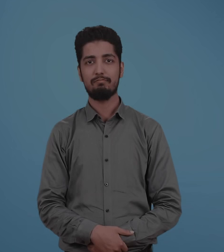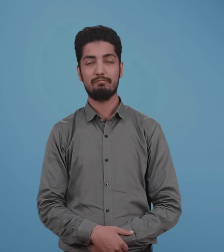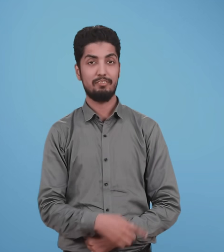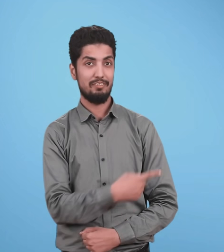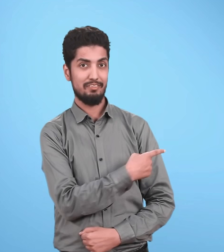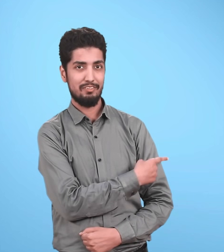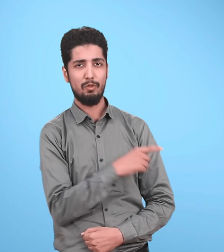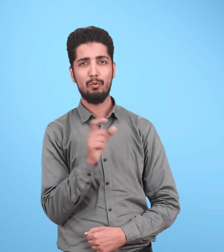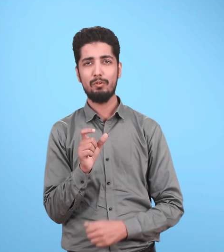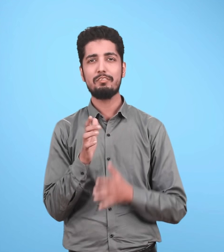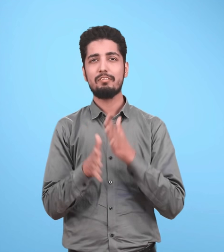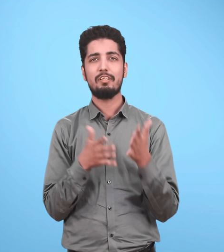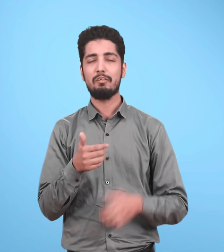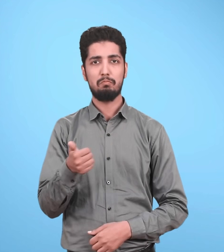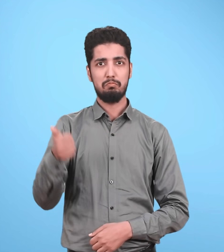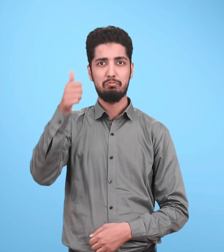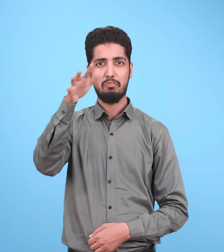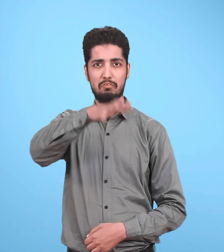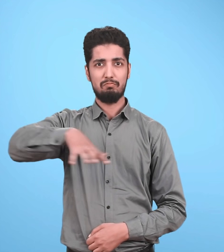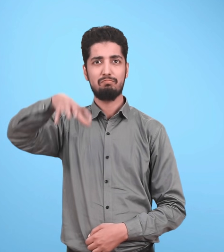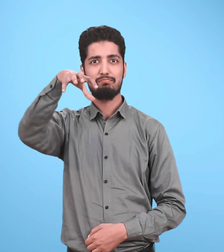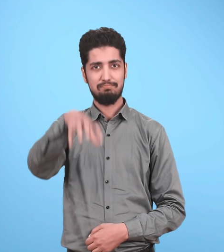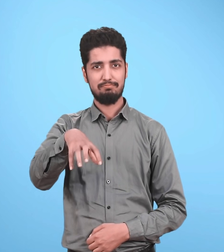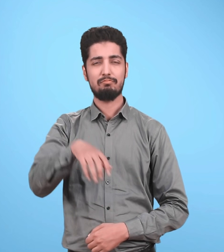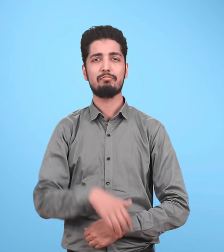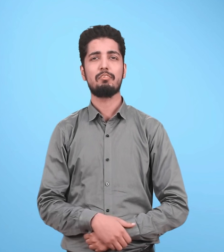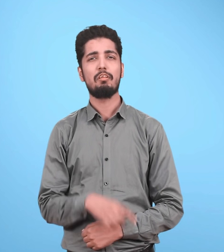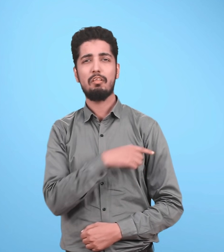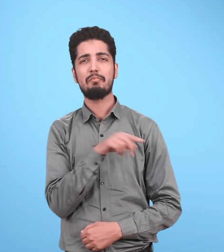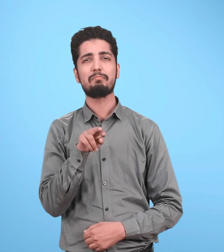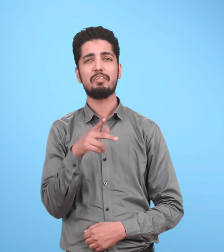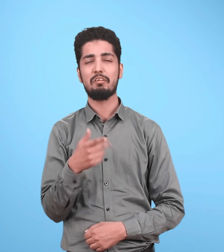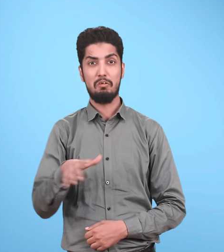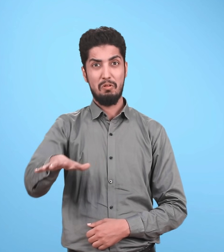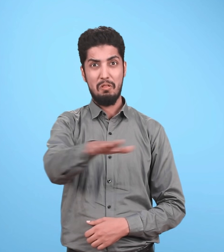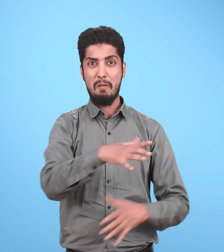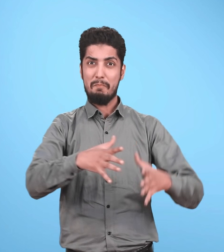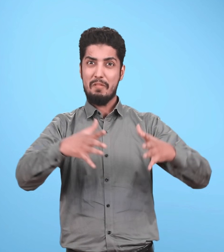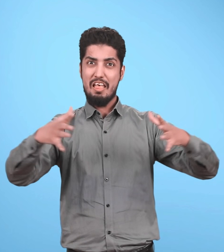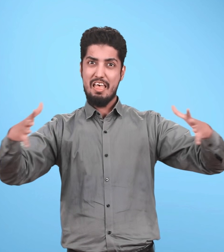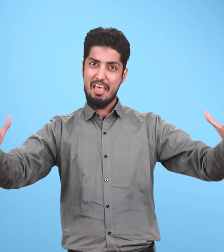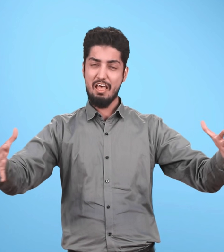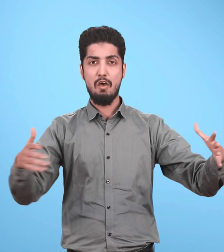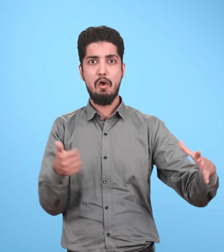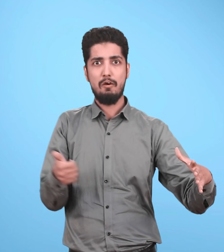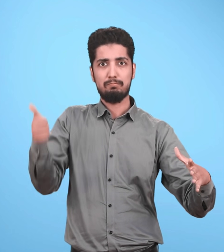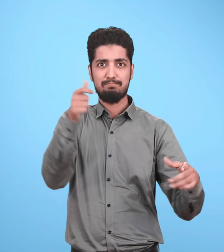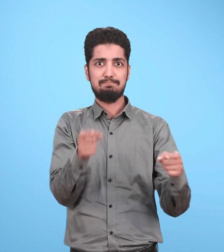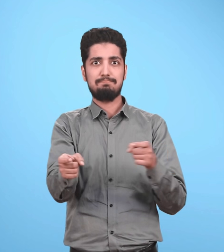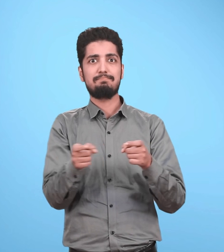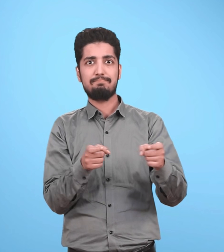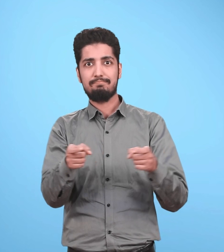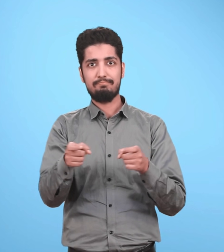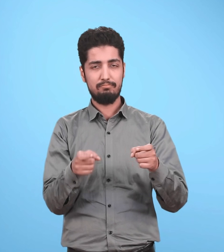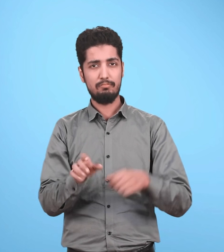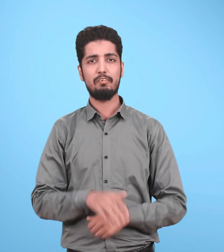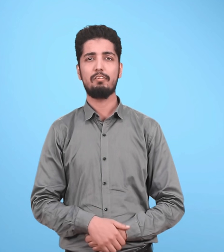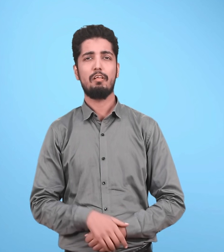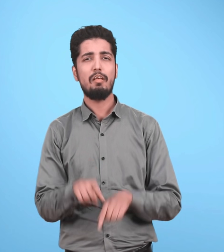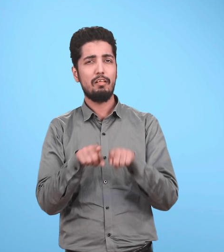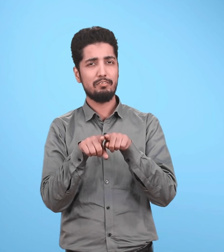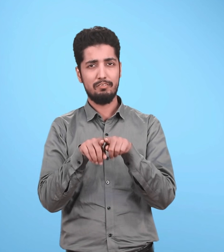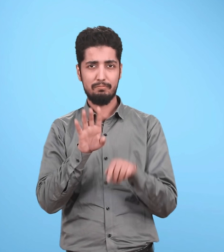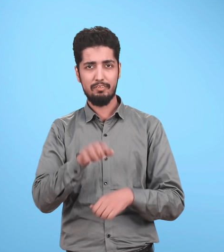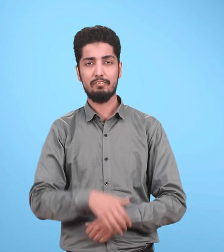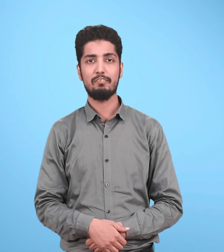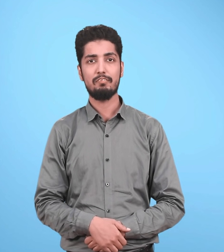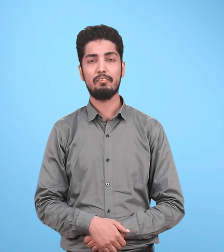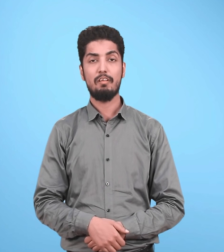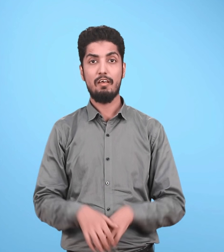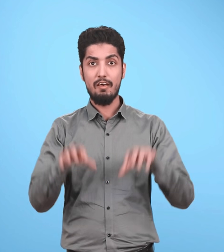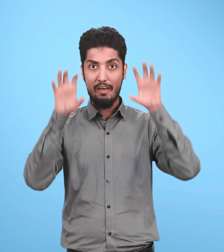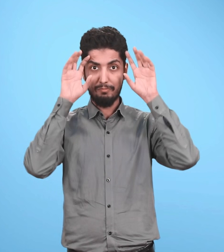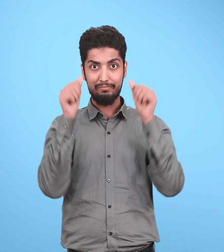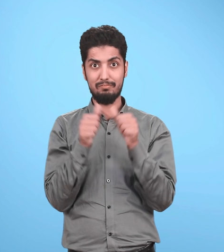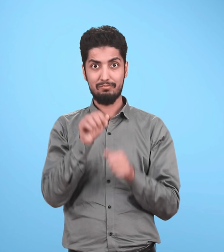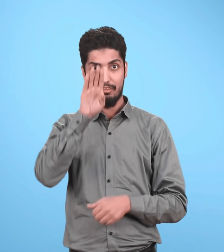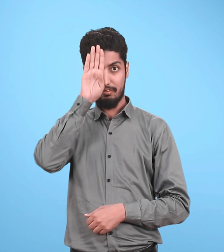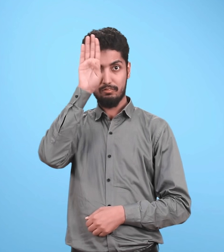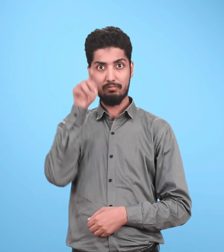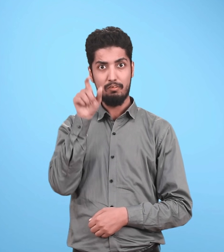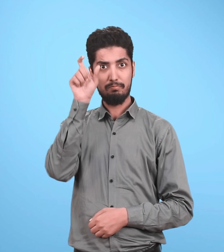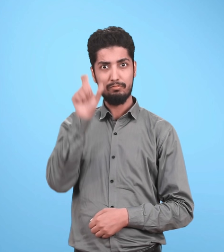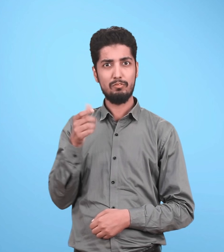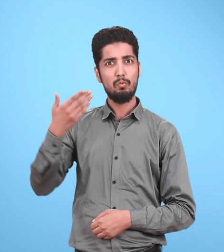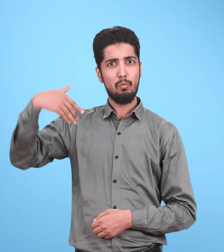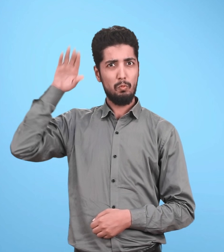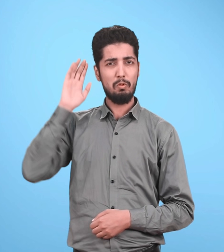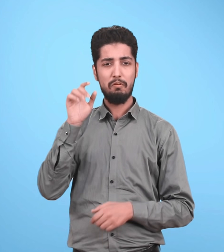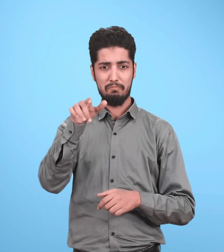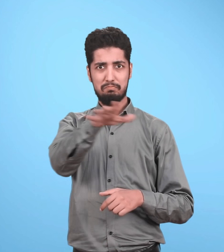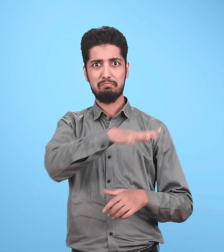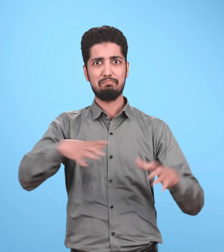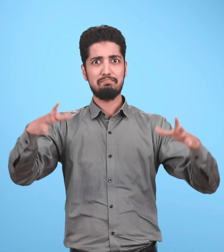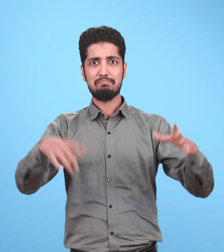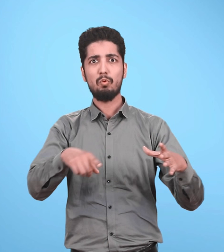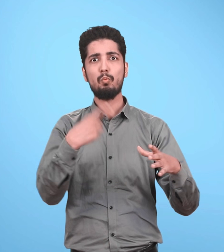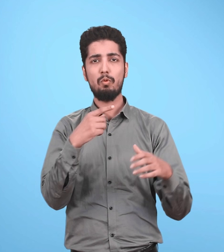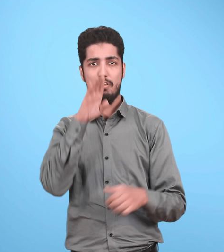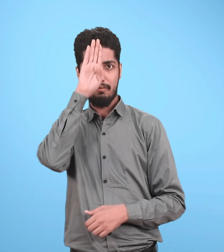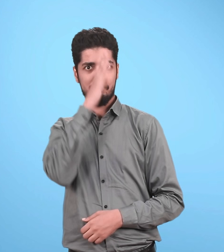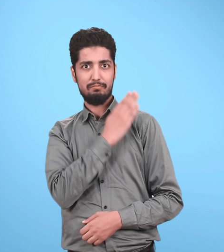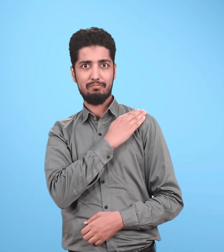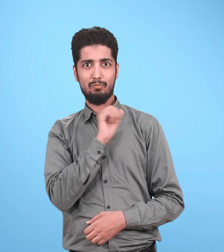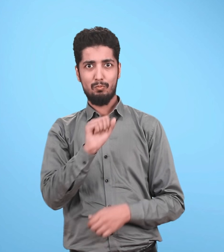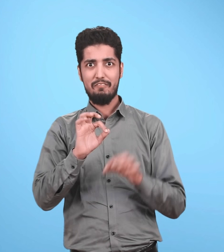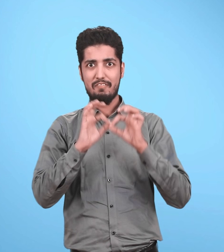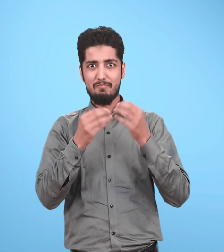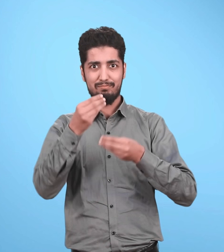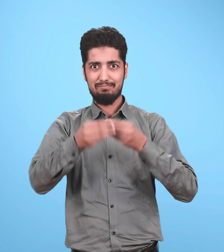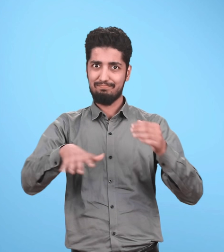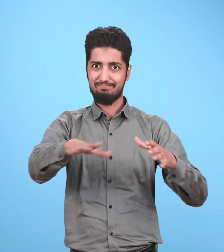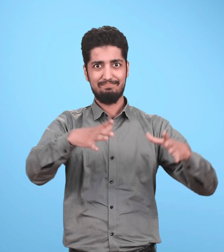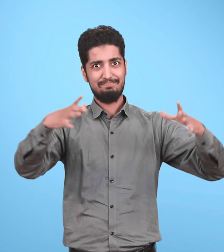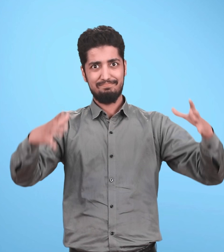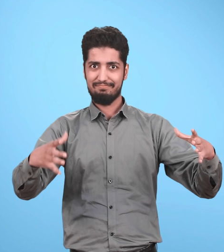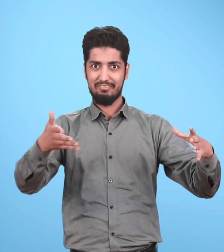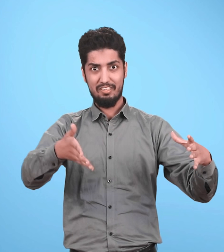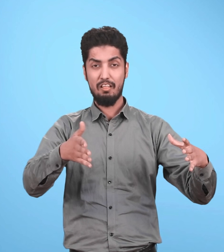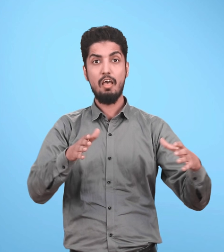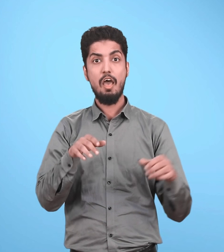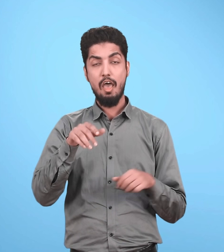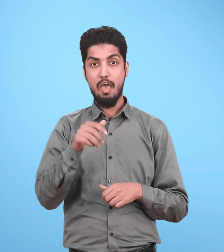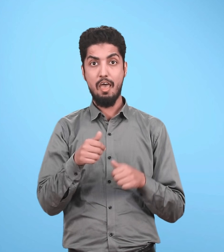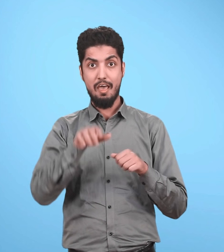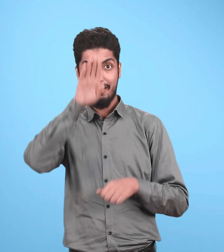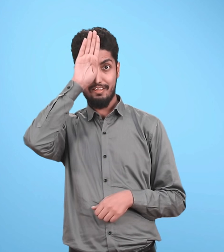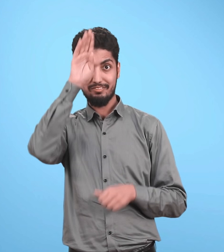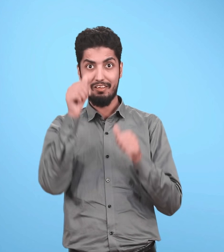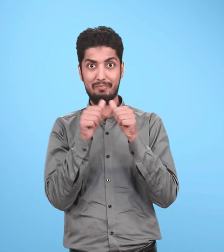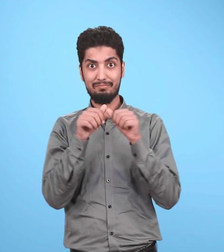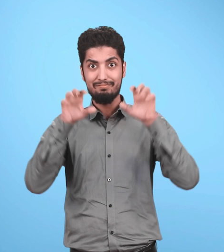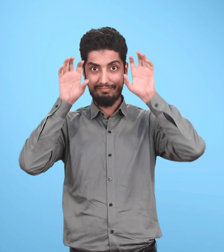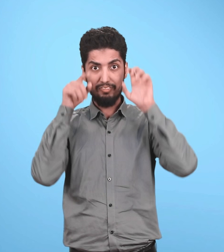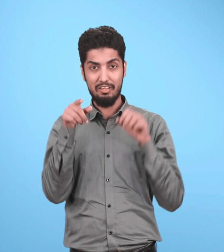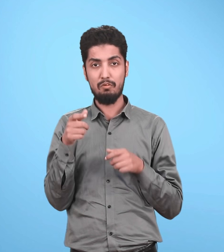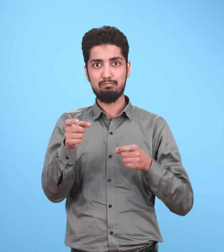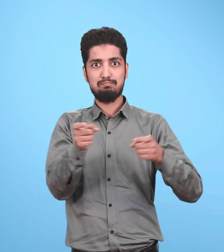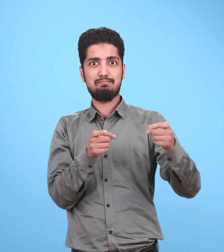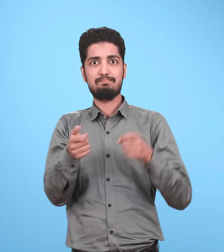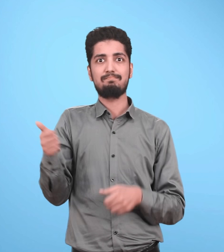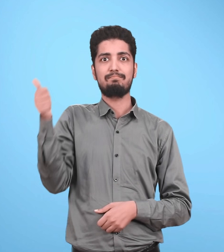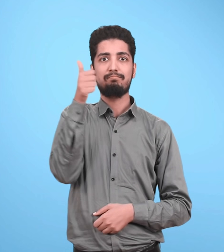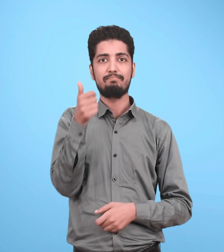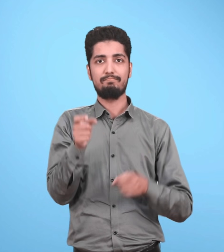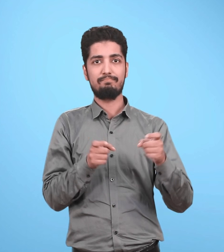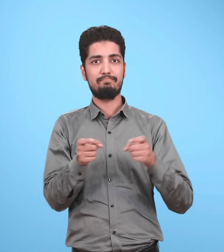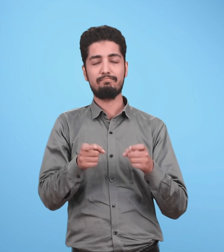This sign means emperor. An emperor is the ruler of an empire, which is a very large kingdom. For example, Ashoka was an emperor. who ruled the Mauryan empire.